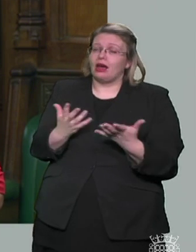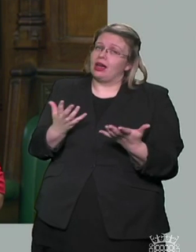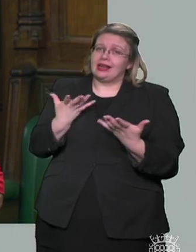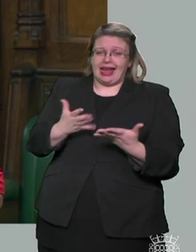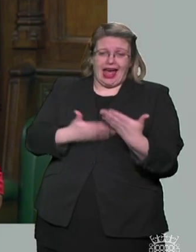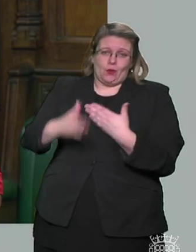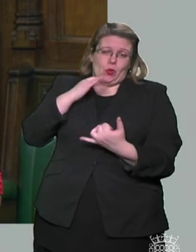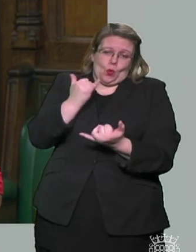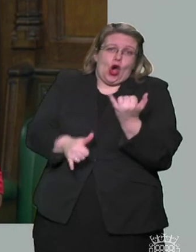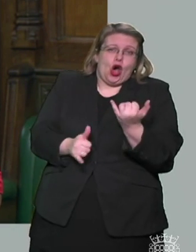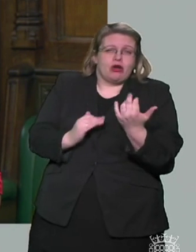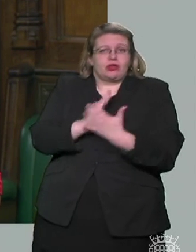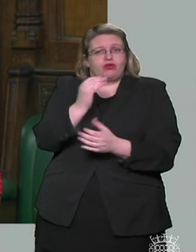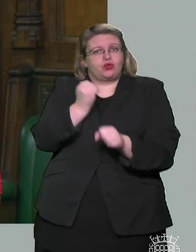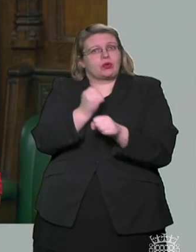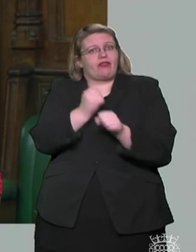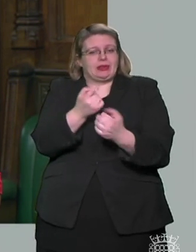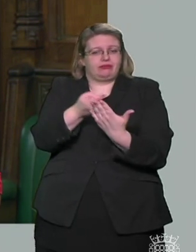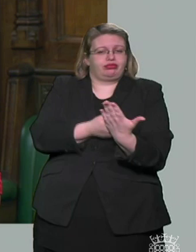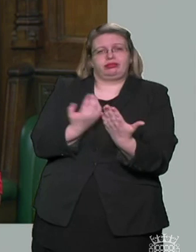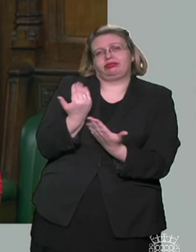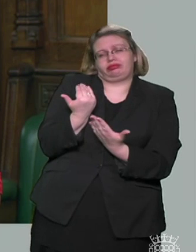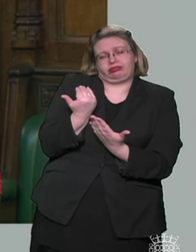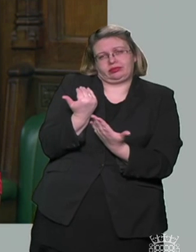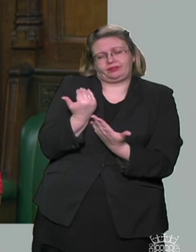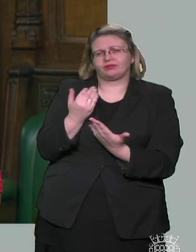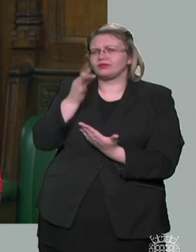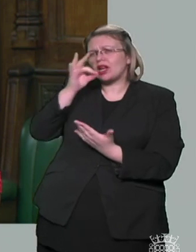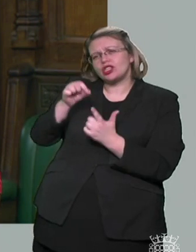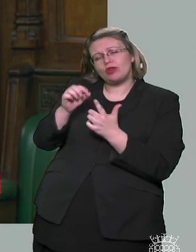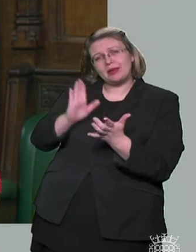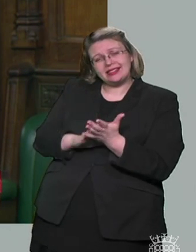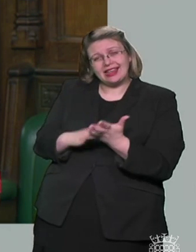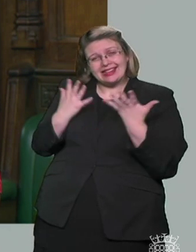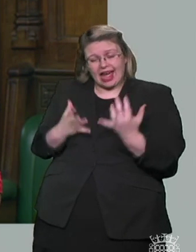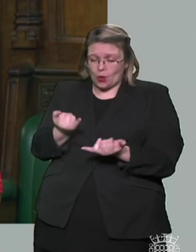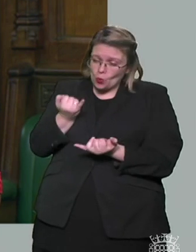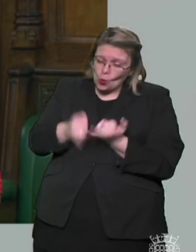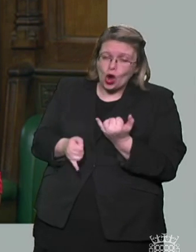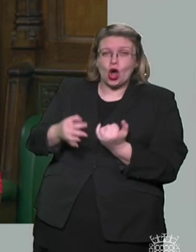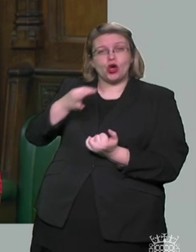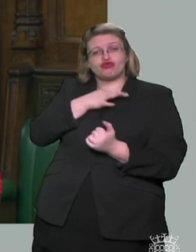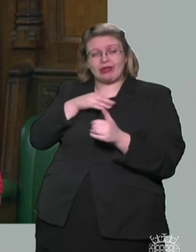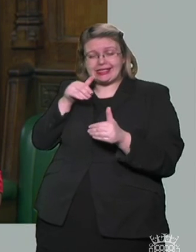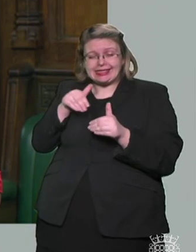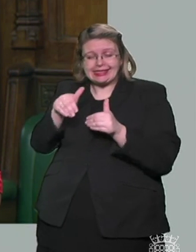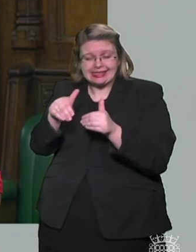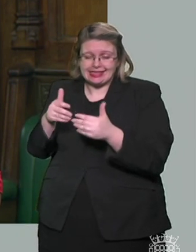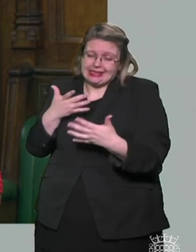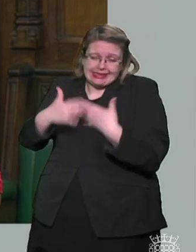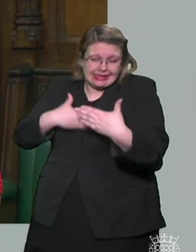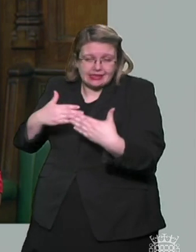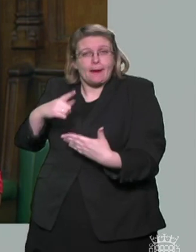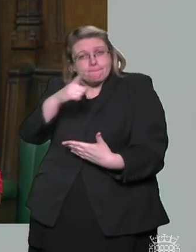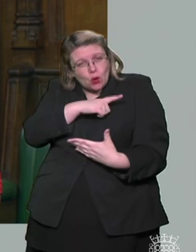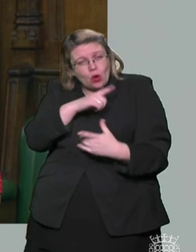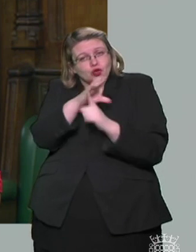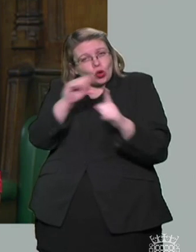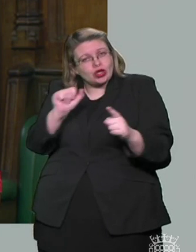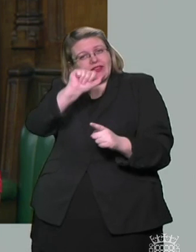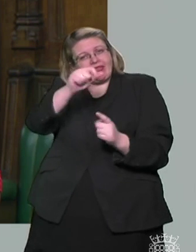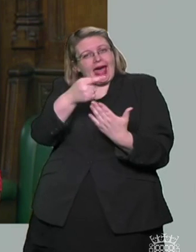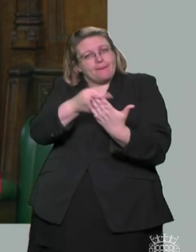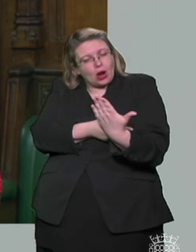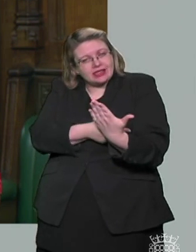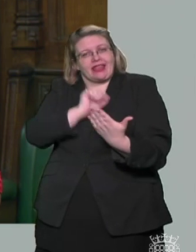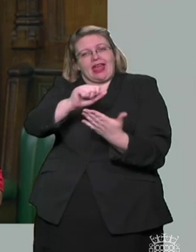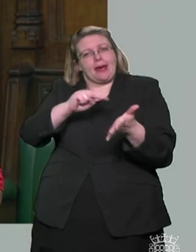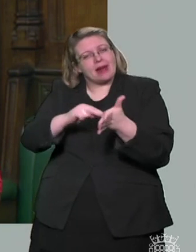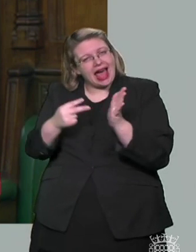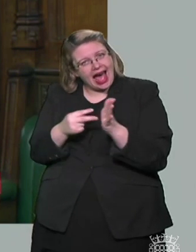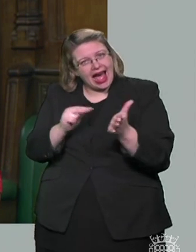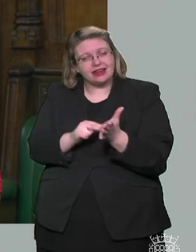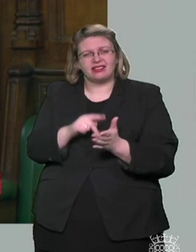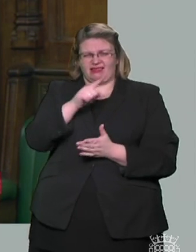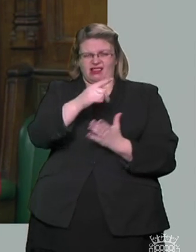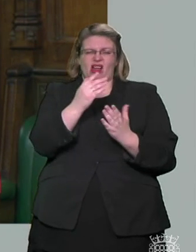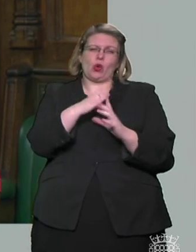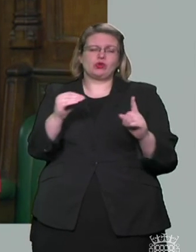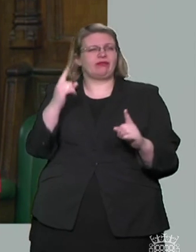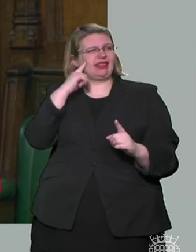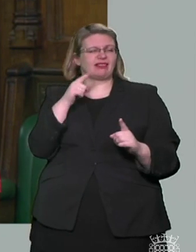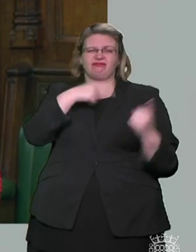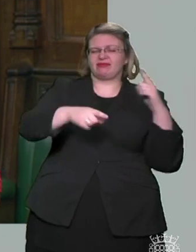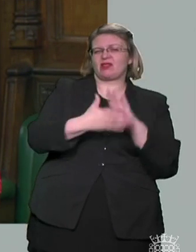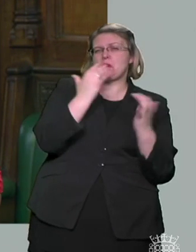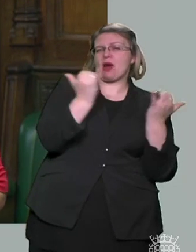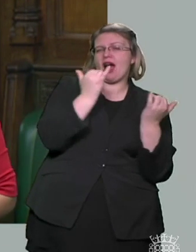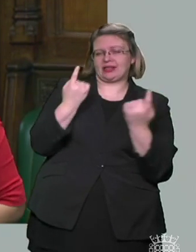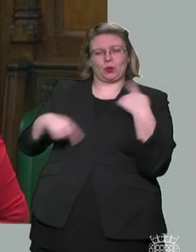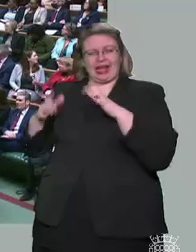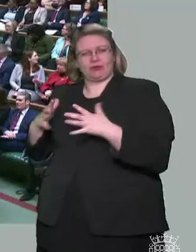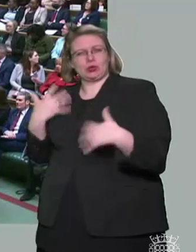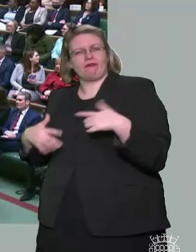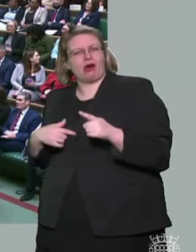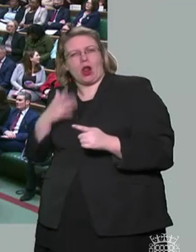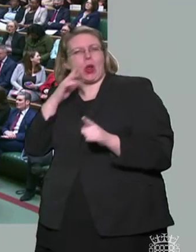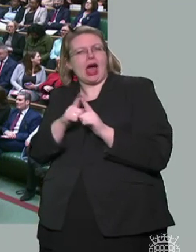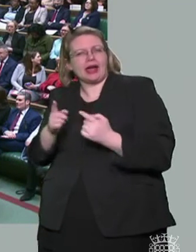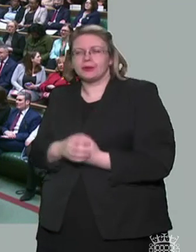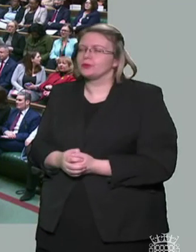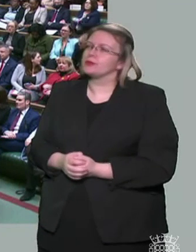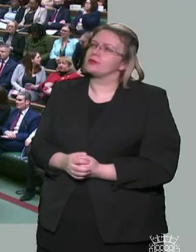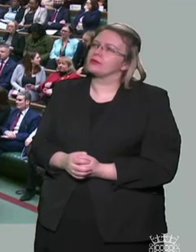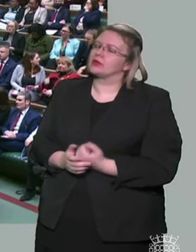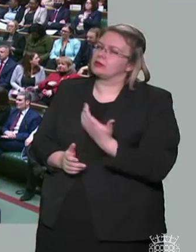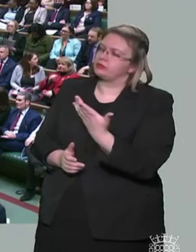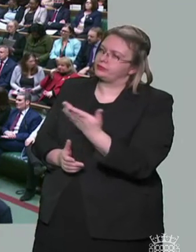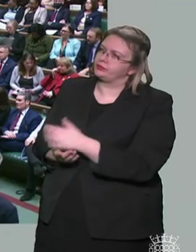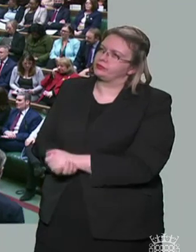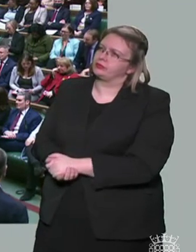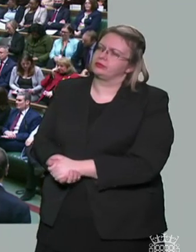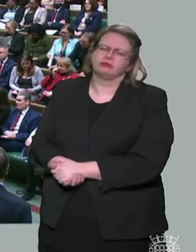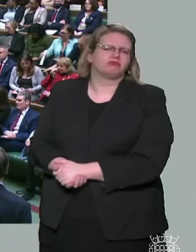Does the Prime Minister agree that the biggest squeeze in household finances since records began does not come out of the blue, but is due to Conservative economics and the notion that, while some have the pleasure of partying, the rest of us should suffer?